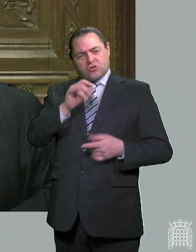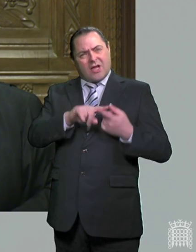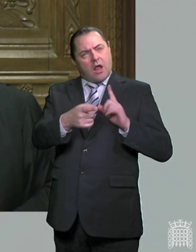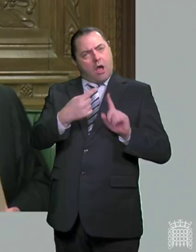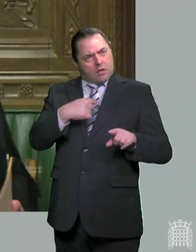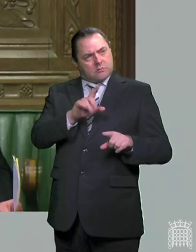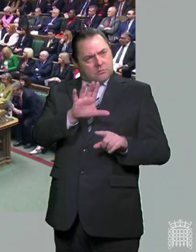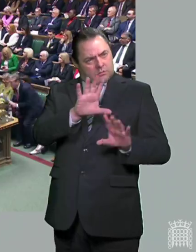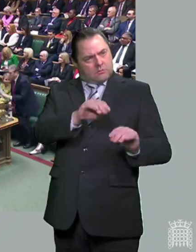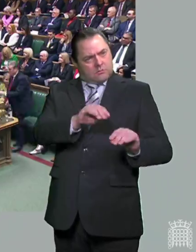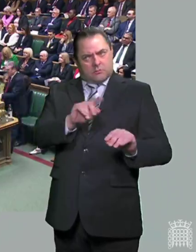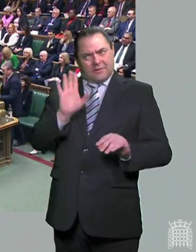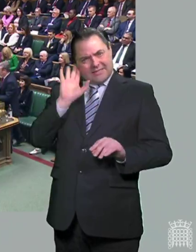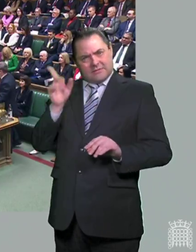They will not be interrupted.